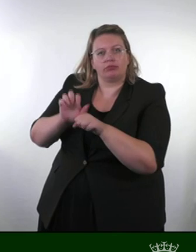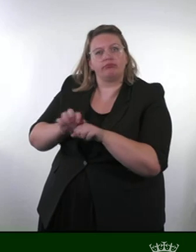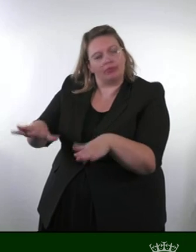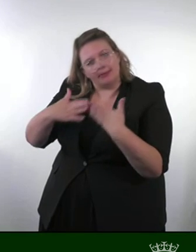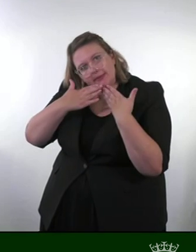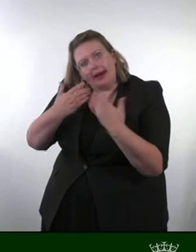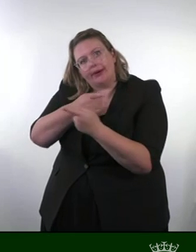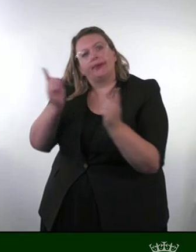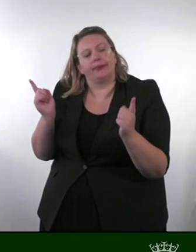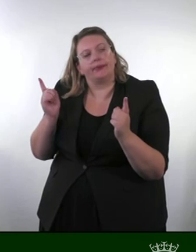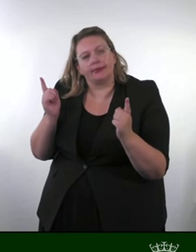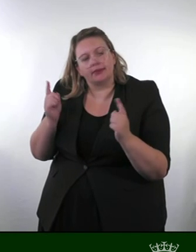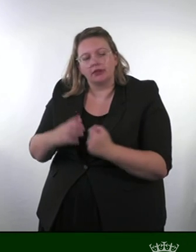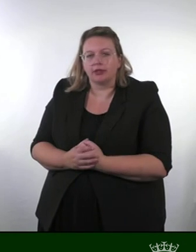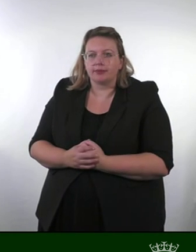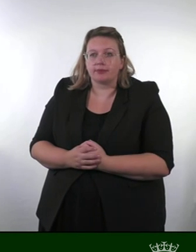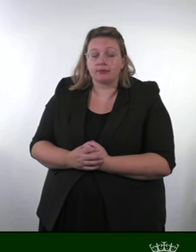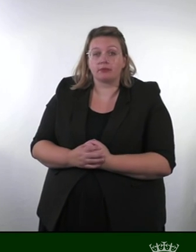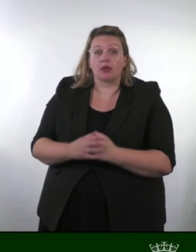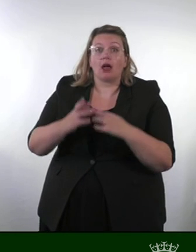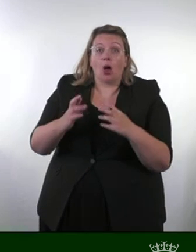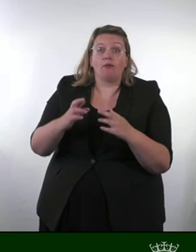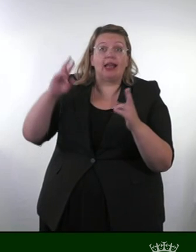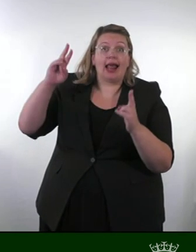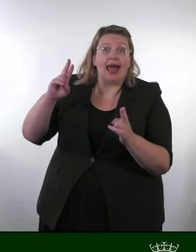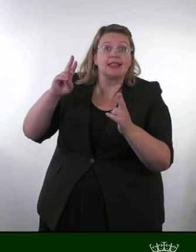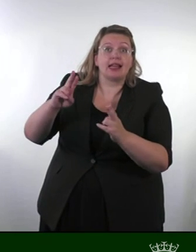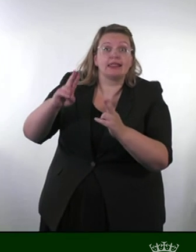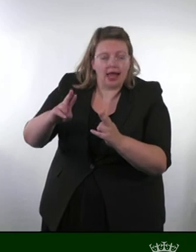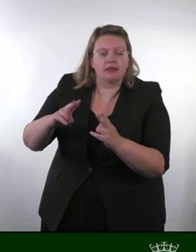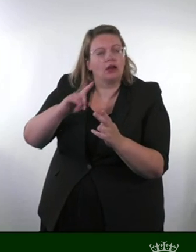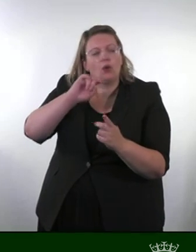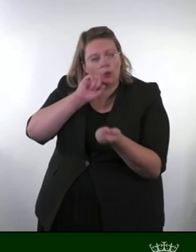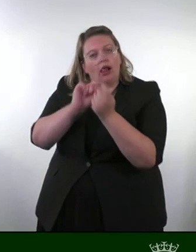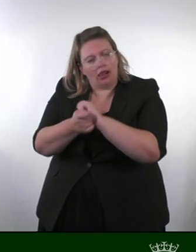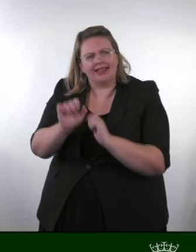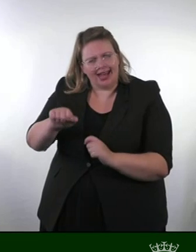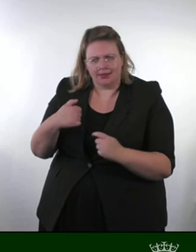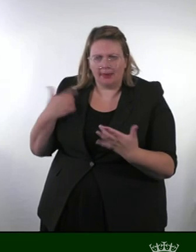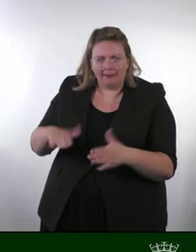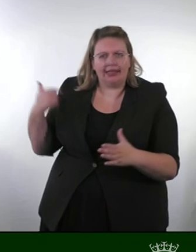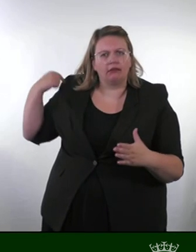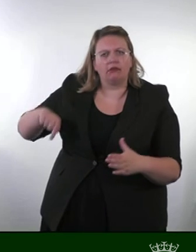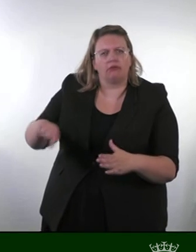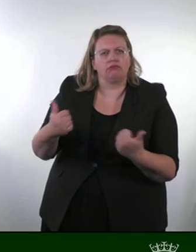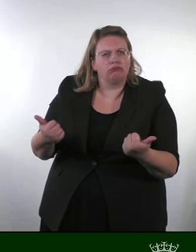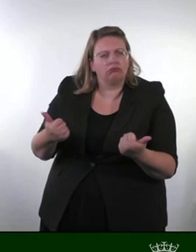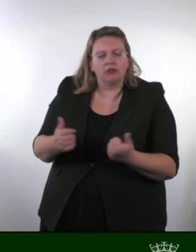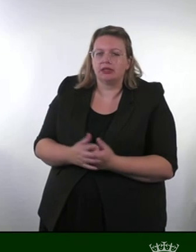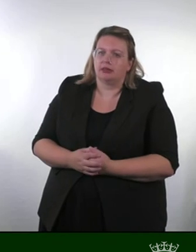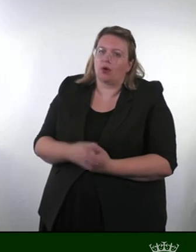Of course, as soon as we see results in the case of a local lockdown, we do take that area out of lockdown.